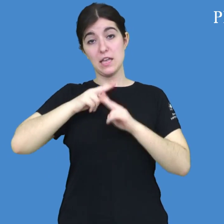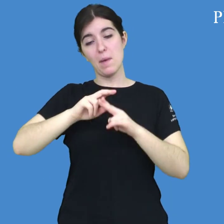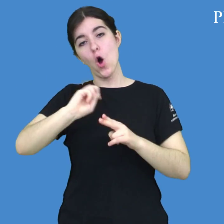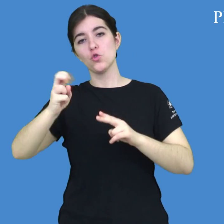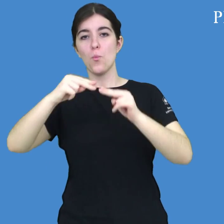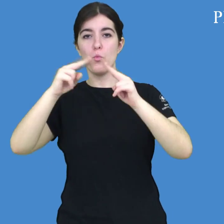otro